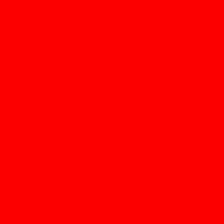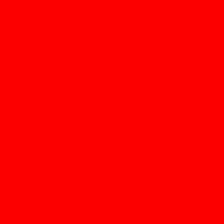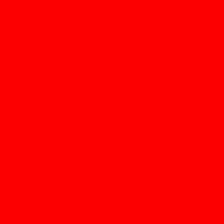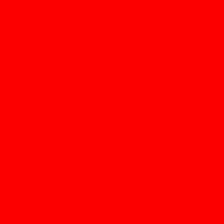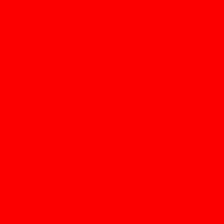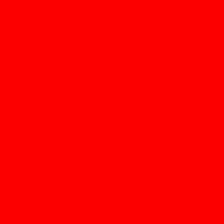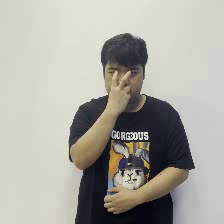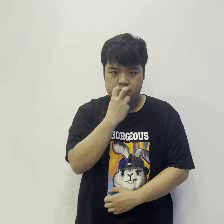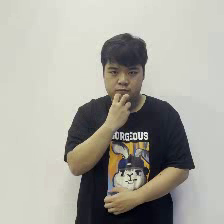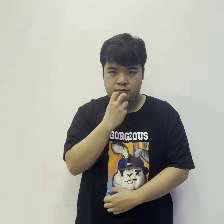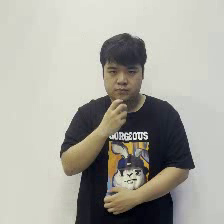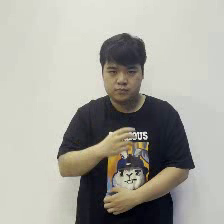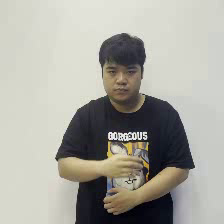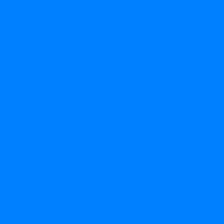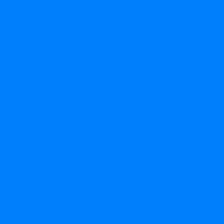Khóc